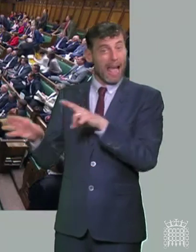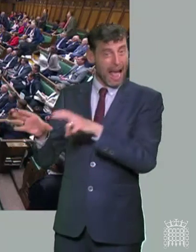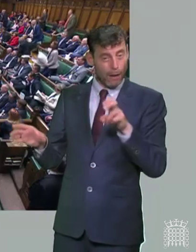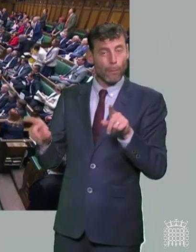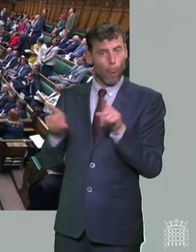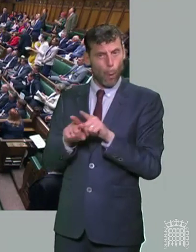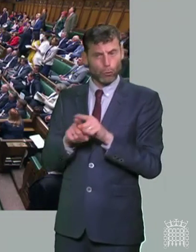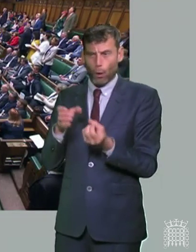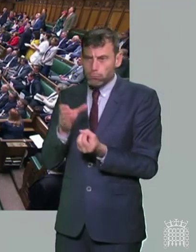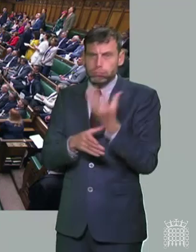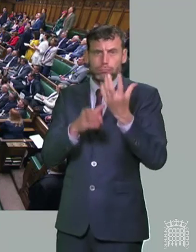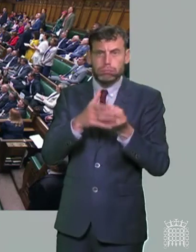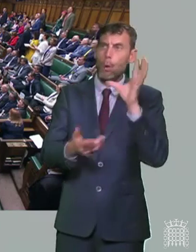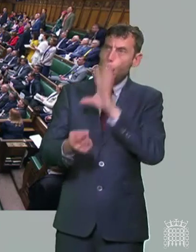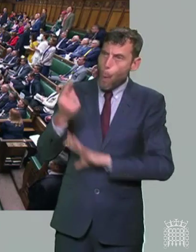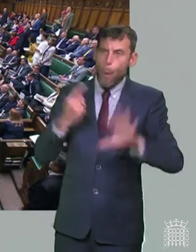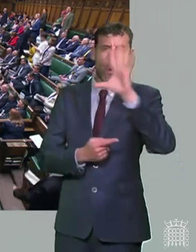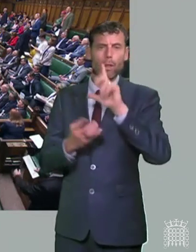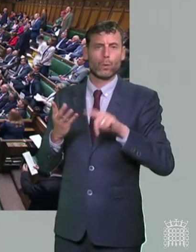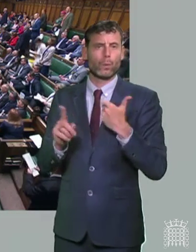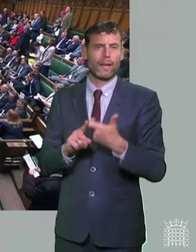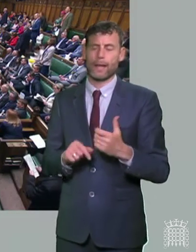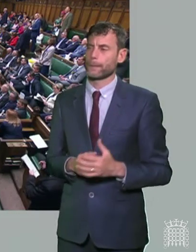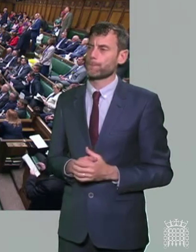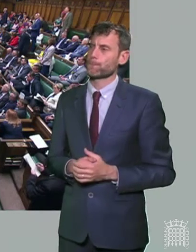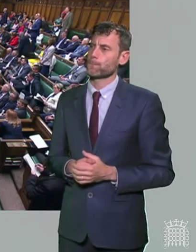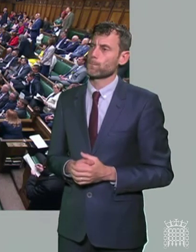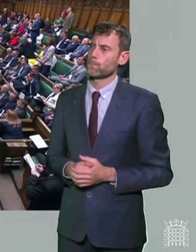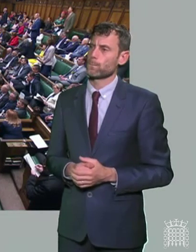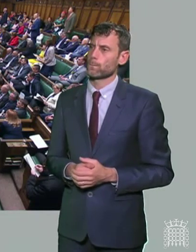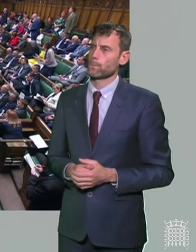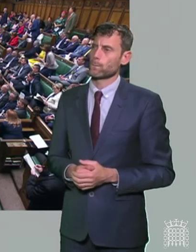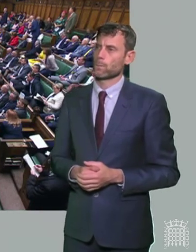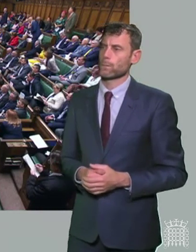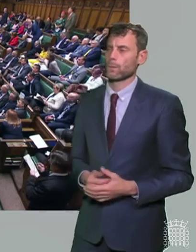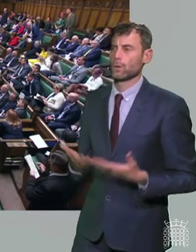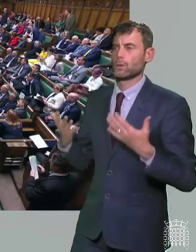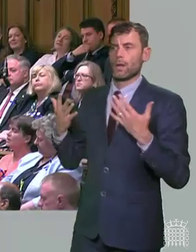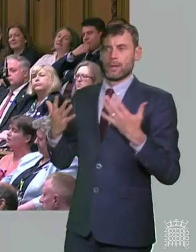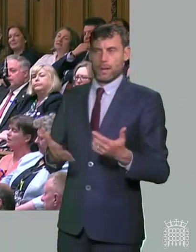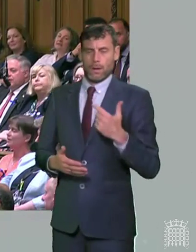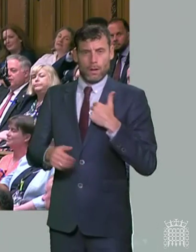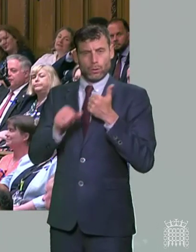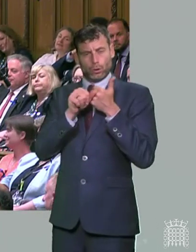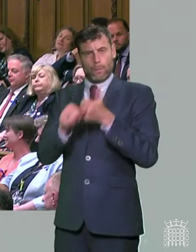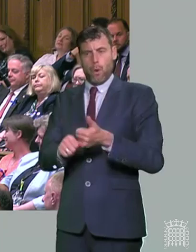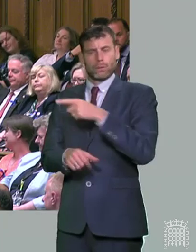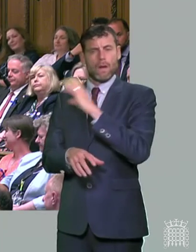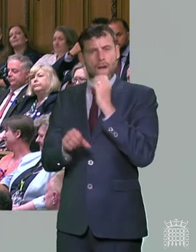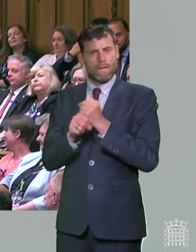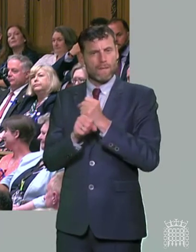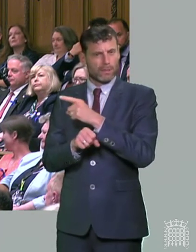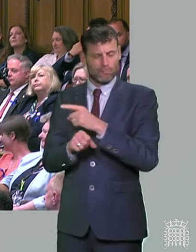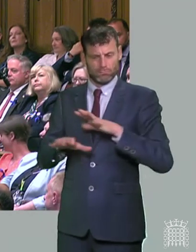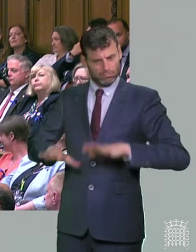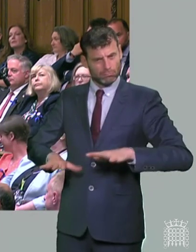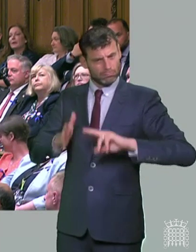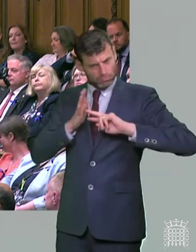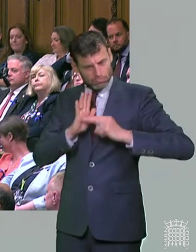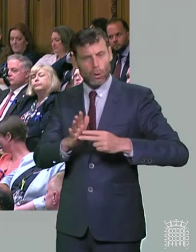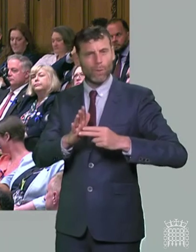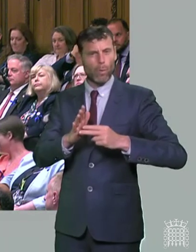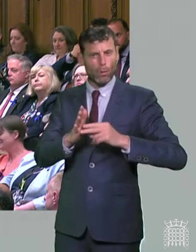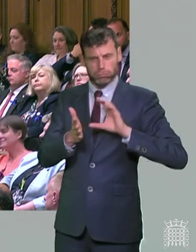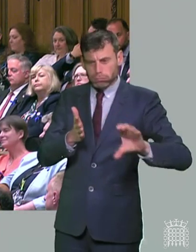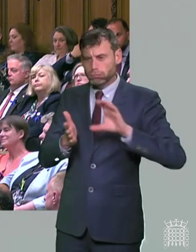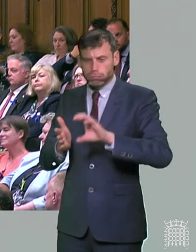I very much support the Government’s work to level up all parts of the United Kingdom, including Scotland and my constituency in the Scottish Borders.